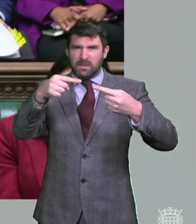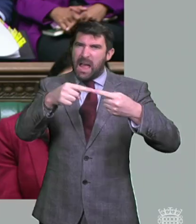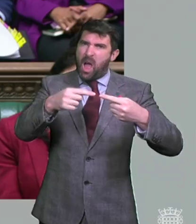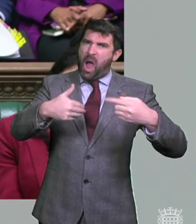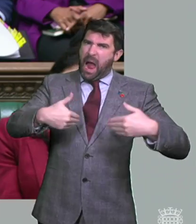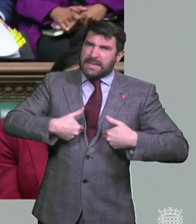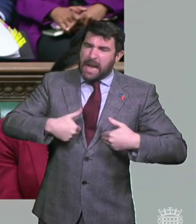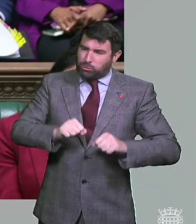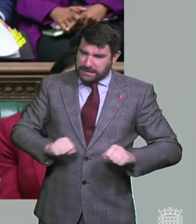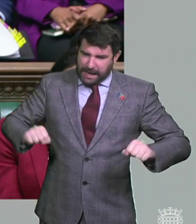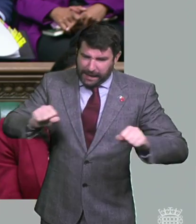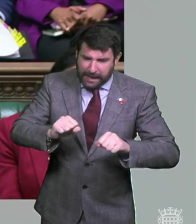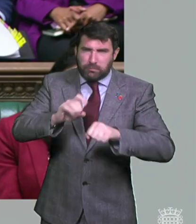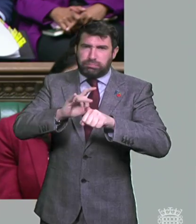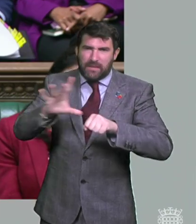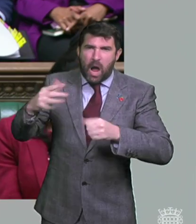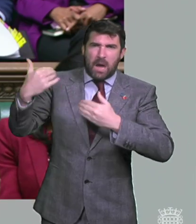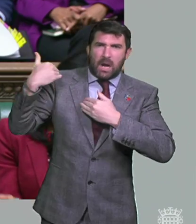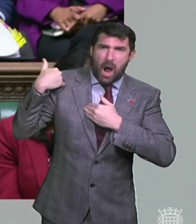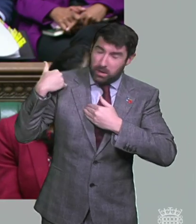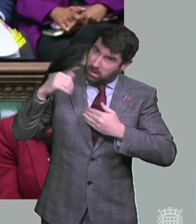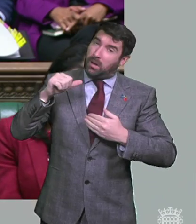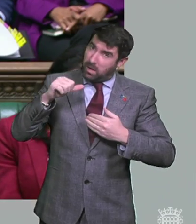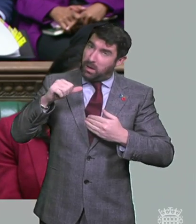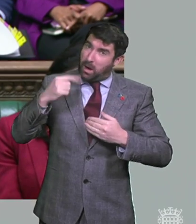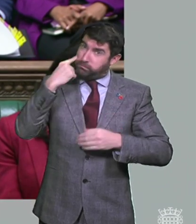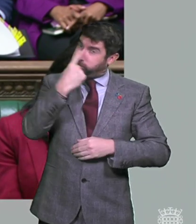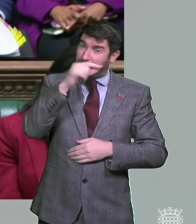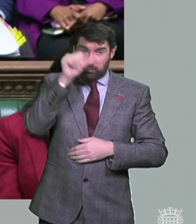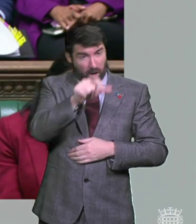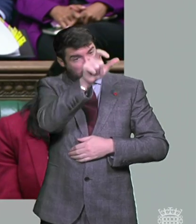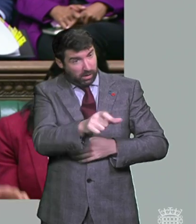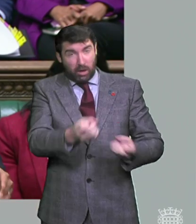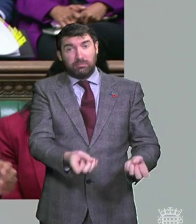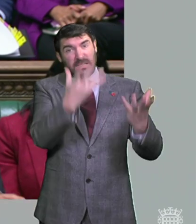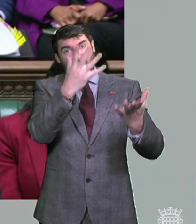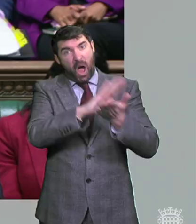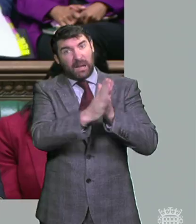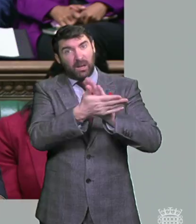characterised by integrity, professionalism and accountability that my right honourable Friend the Member for South Staffordshire was right to resign, and it is right that we have an independent process.